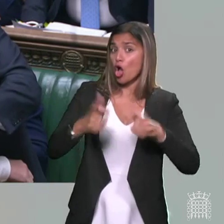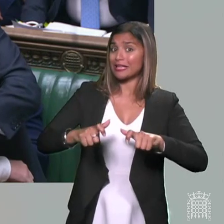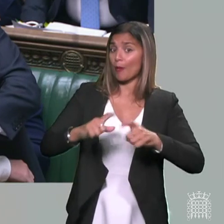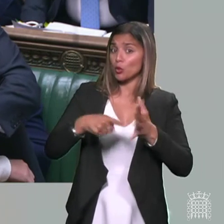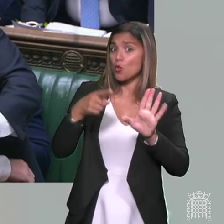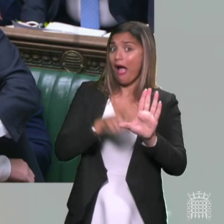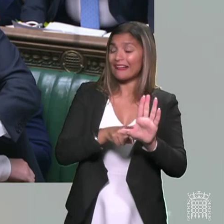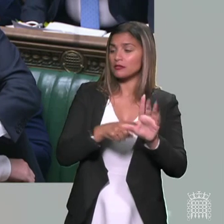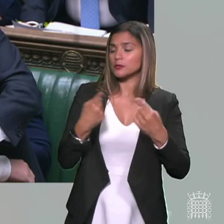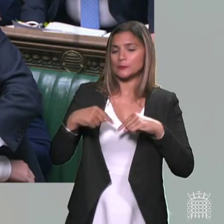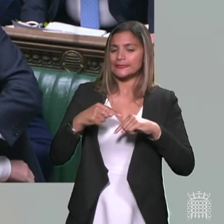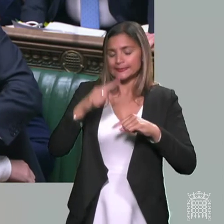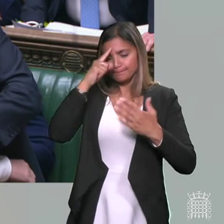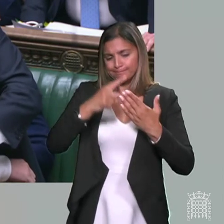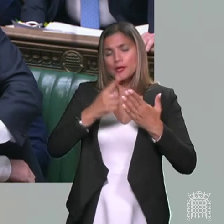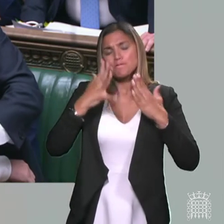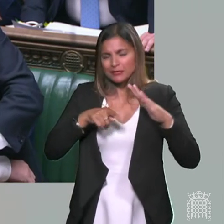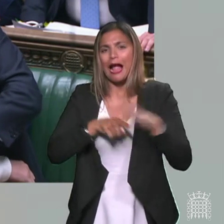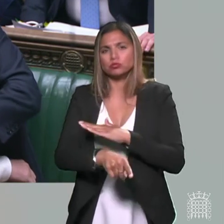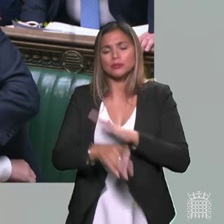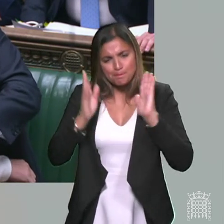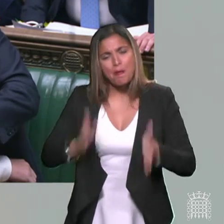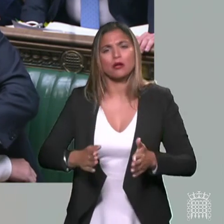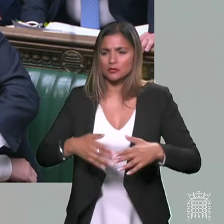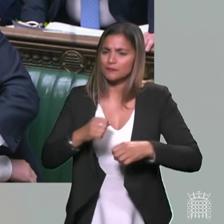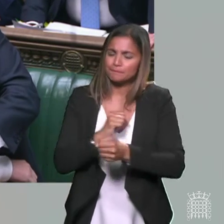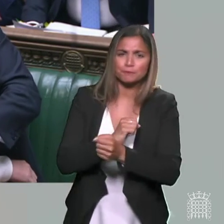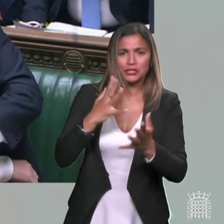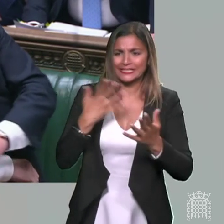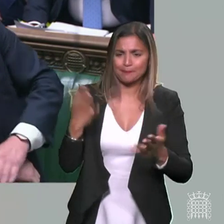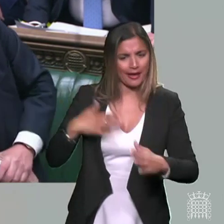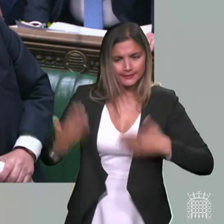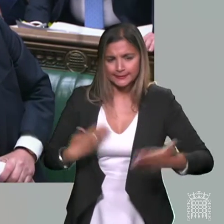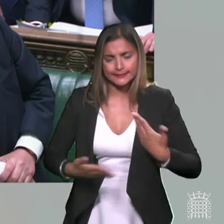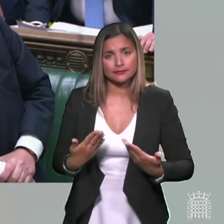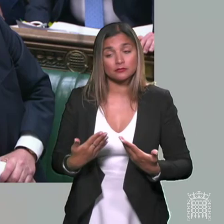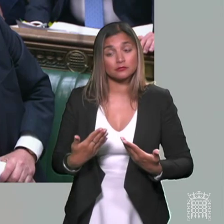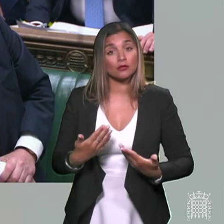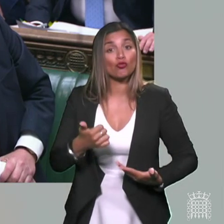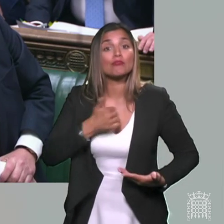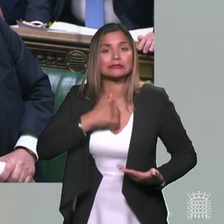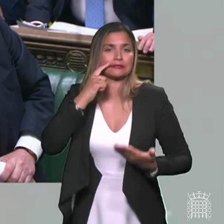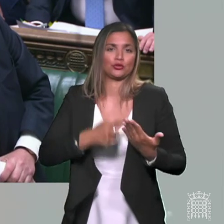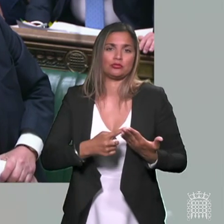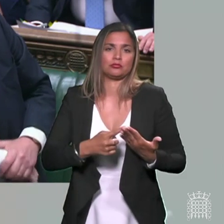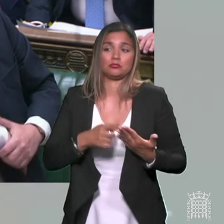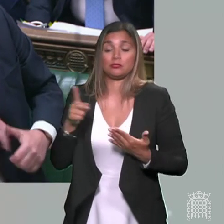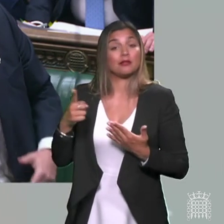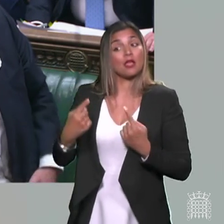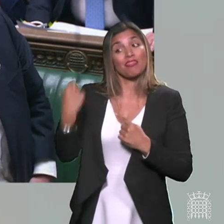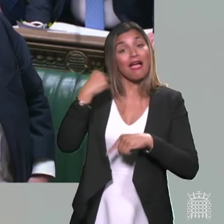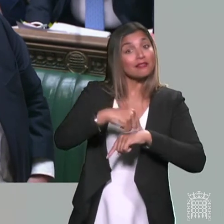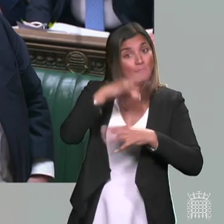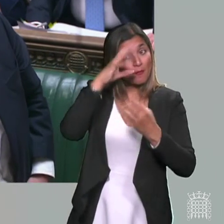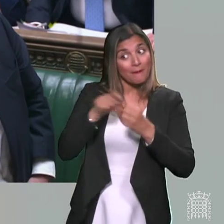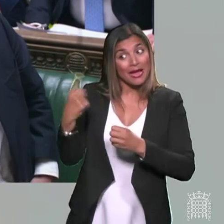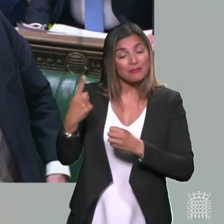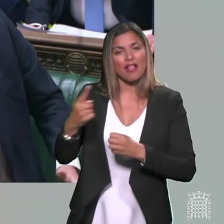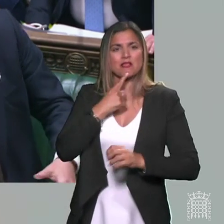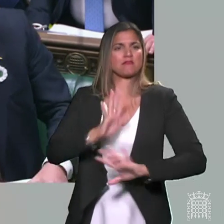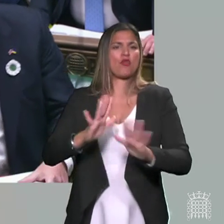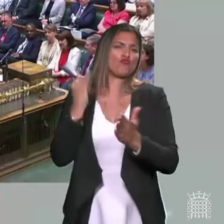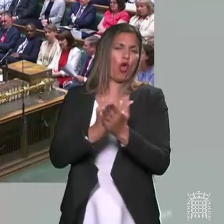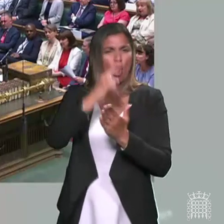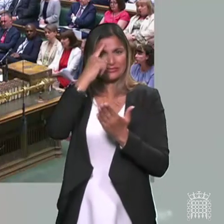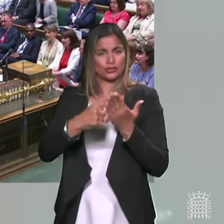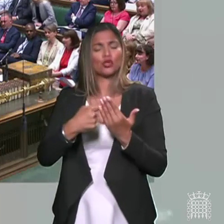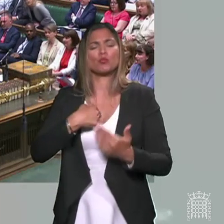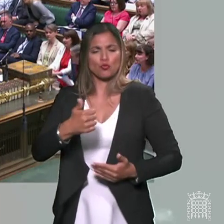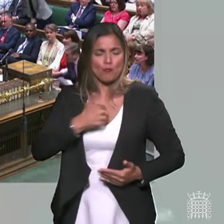Never forget that he said it was reckless. Without that, our economy would not be strong enough now to make the payments that we are making to our fantastic NHS, and they know it.